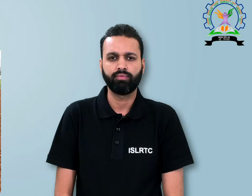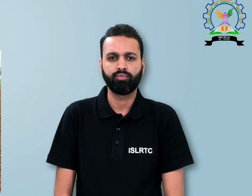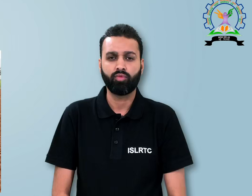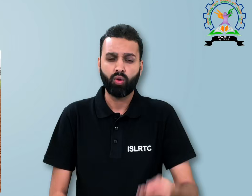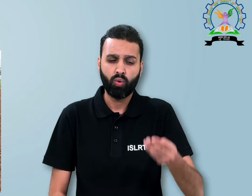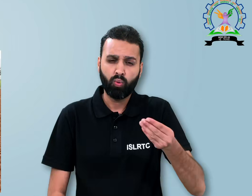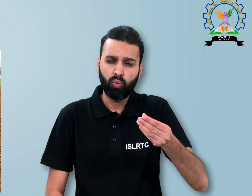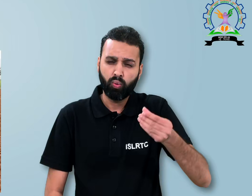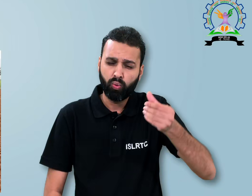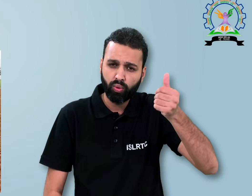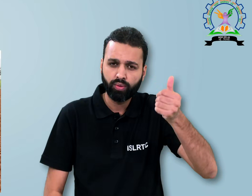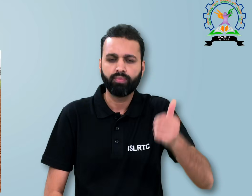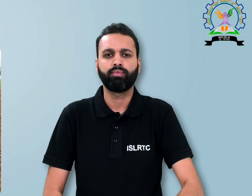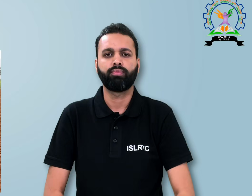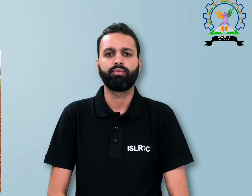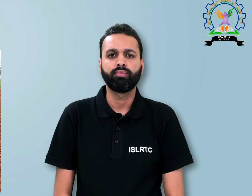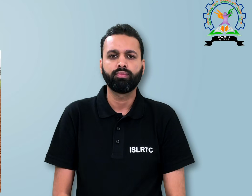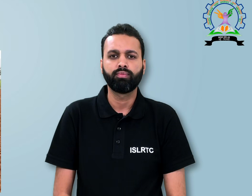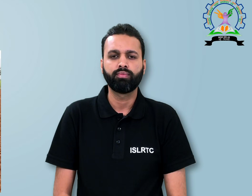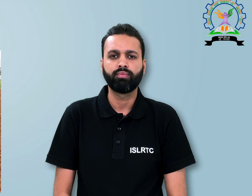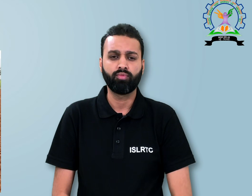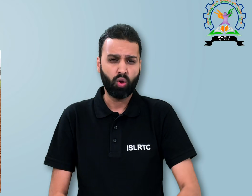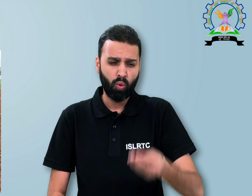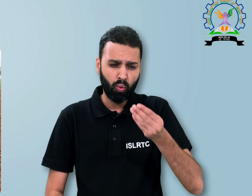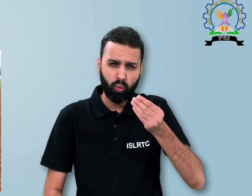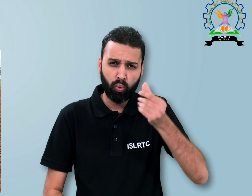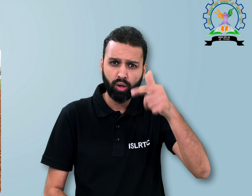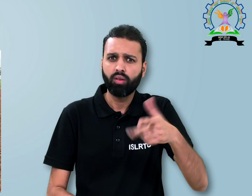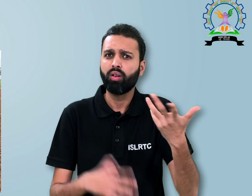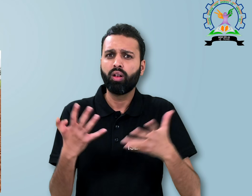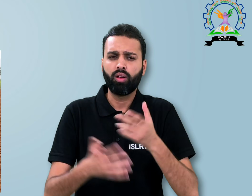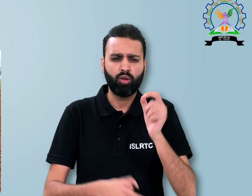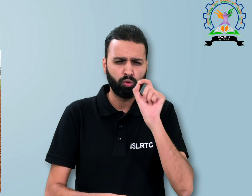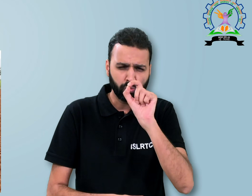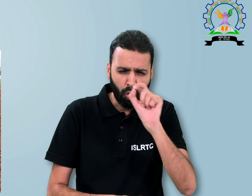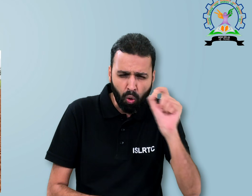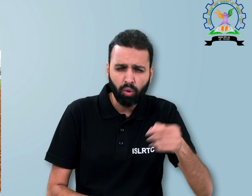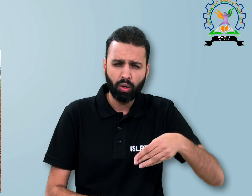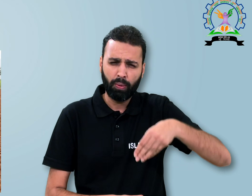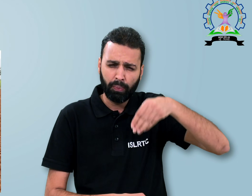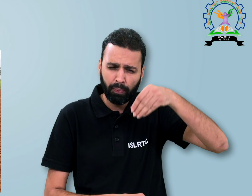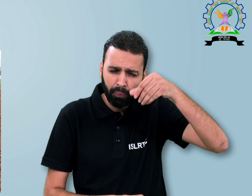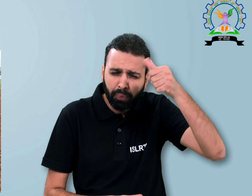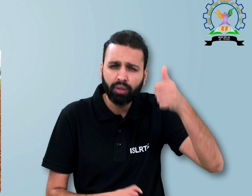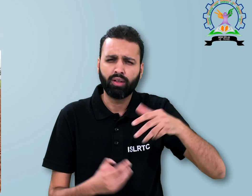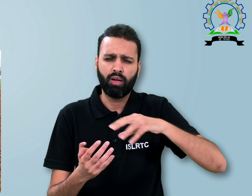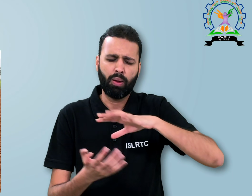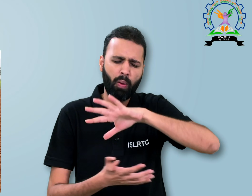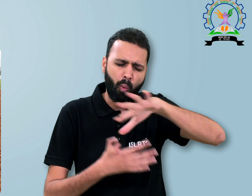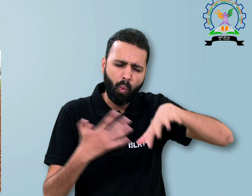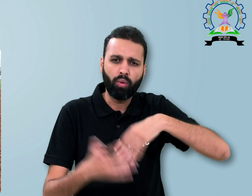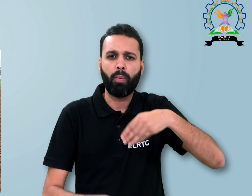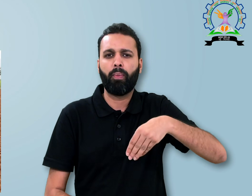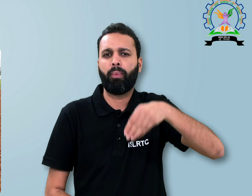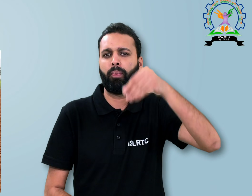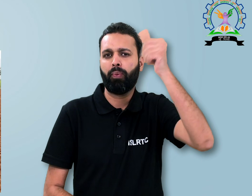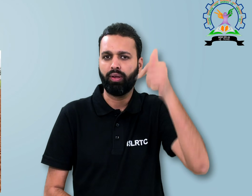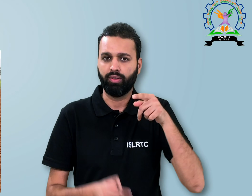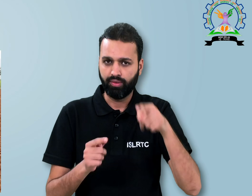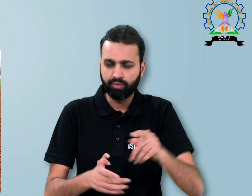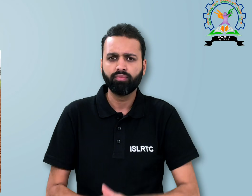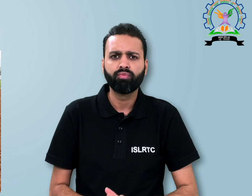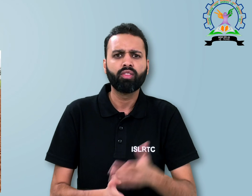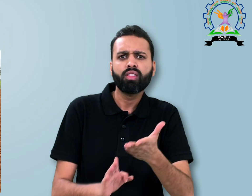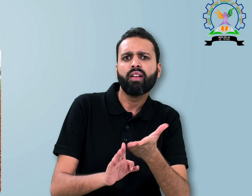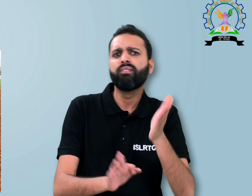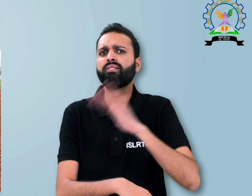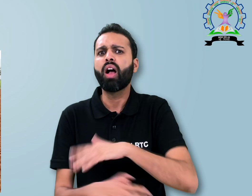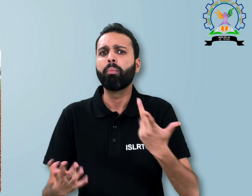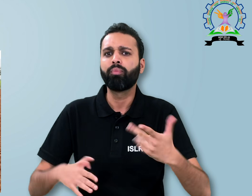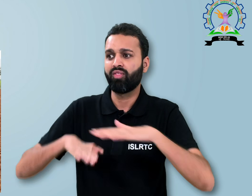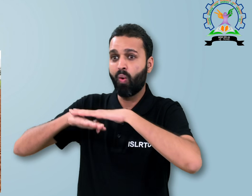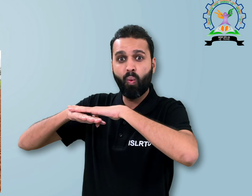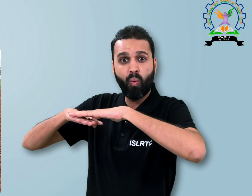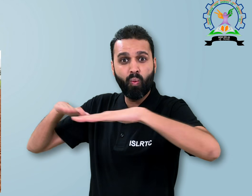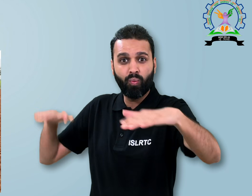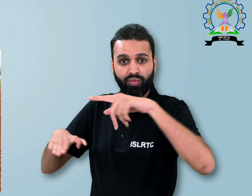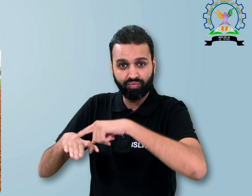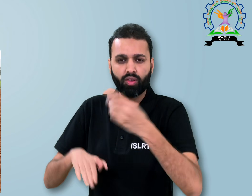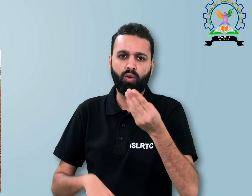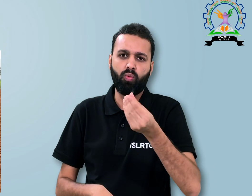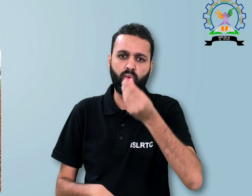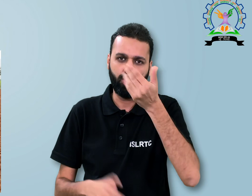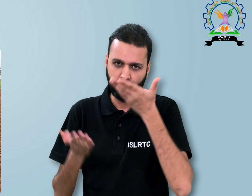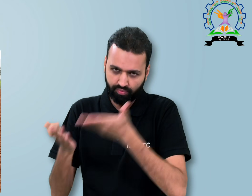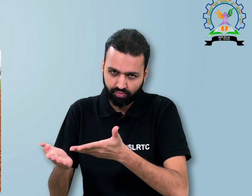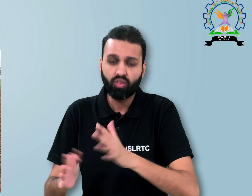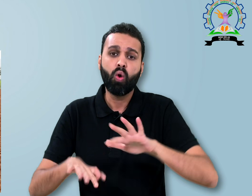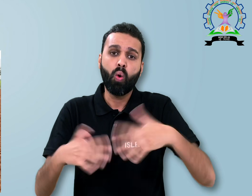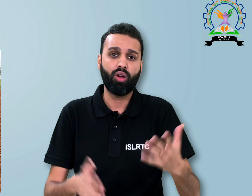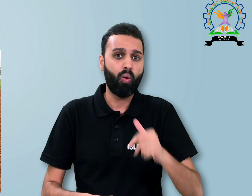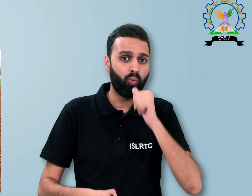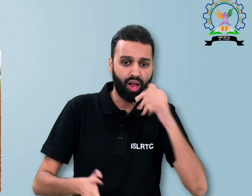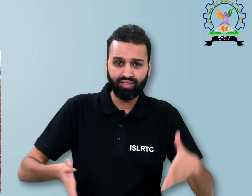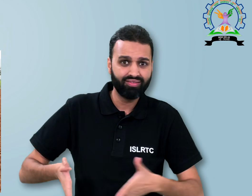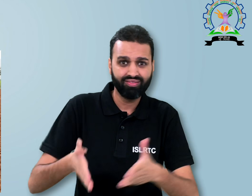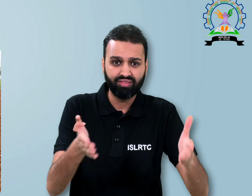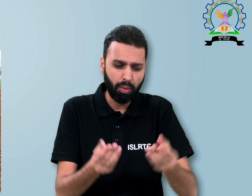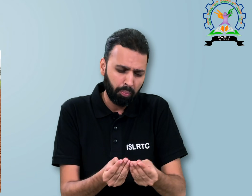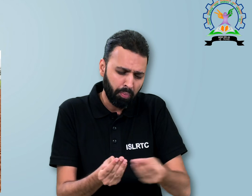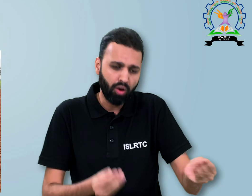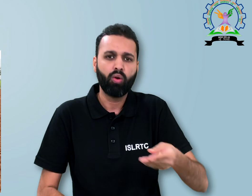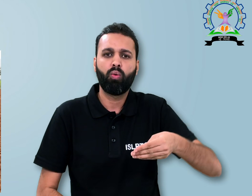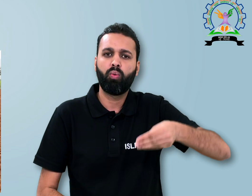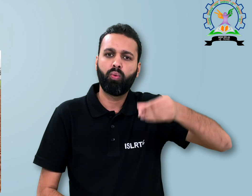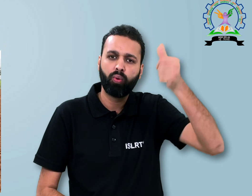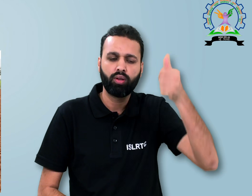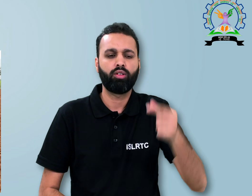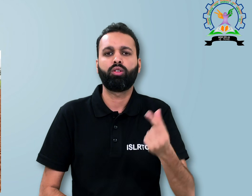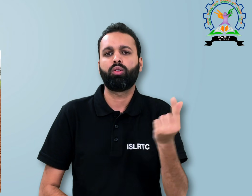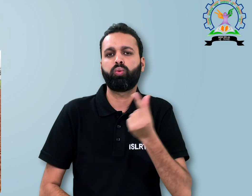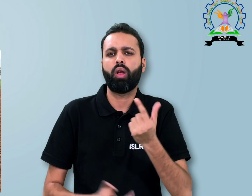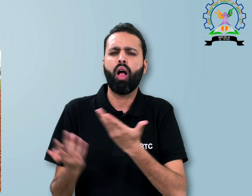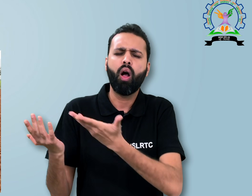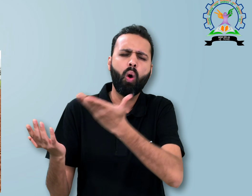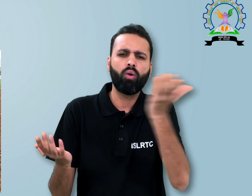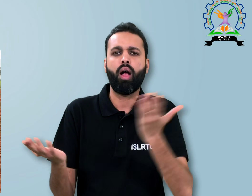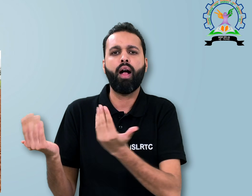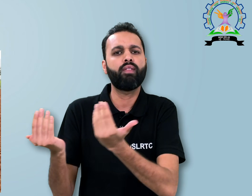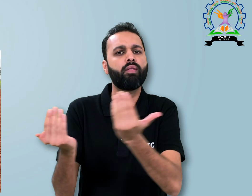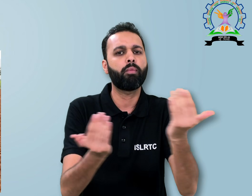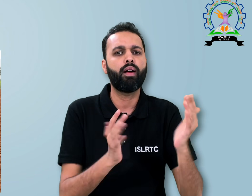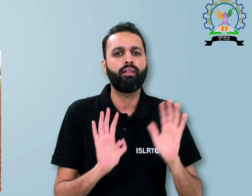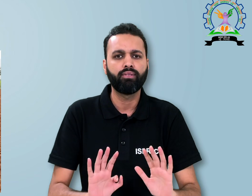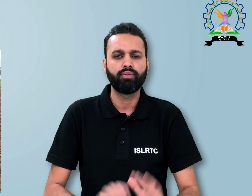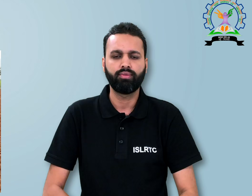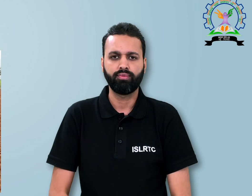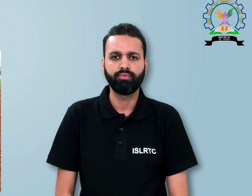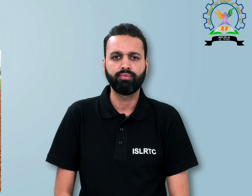Alluvial Soil Alluvial soil is formed when silt, sand, and clay are deposited on flat lands or river basins by water.